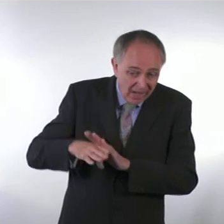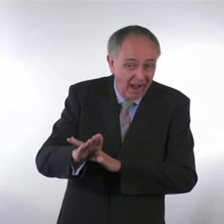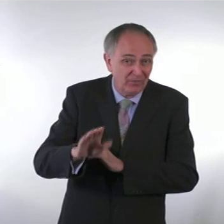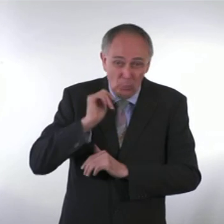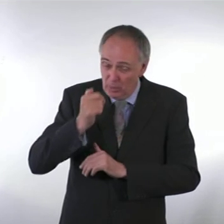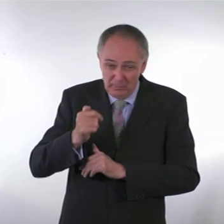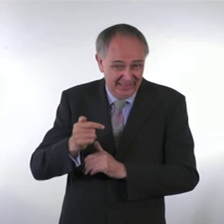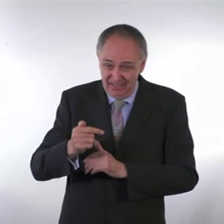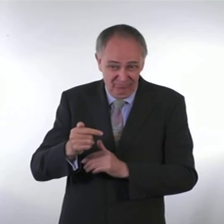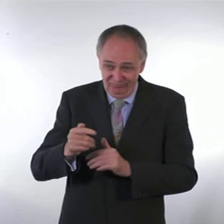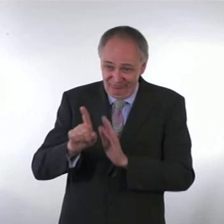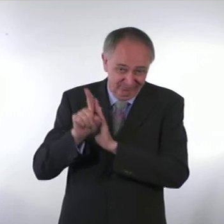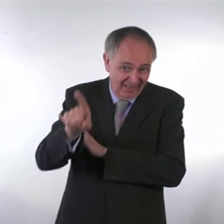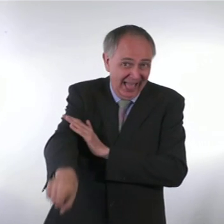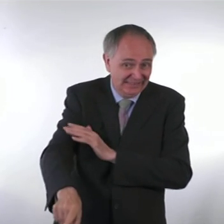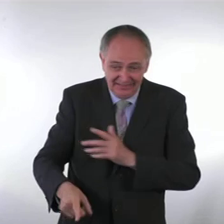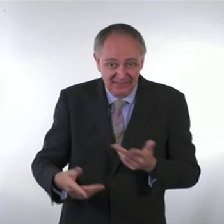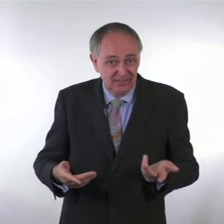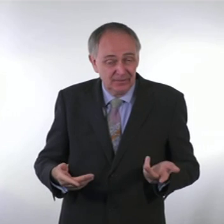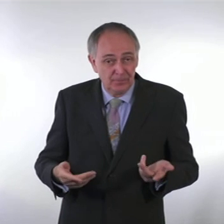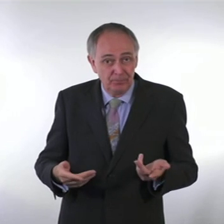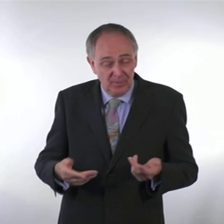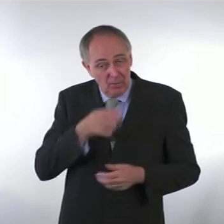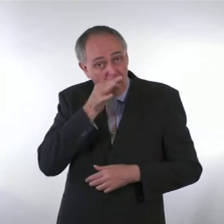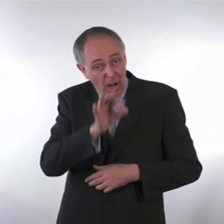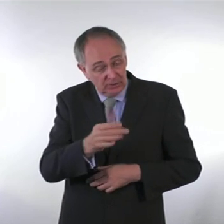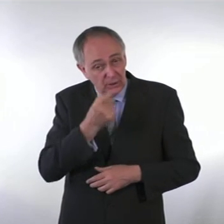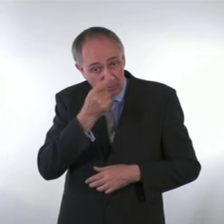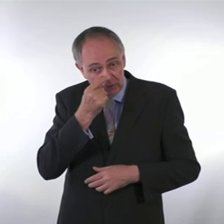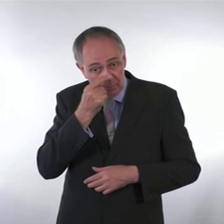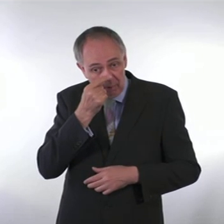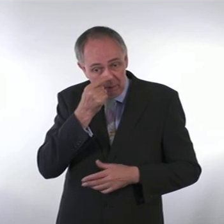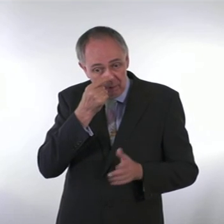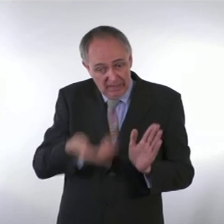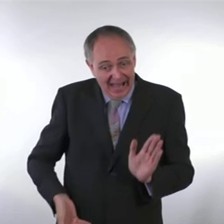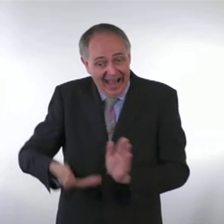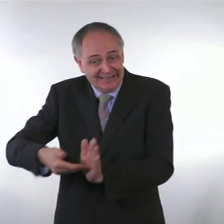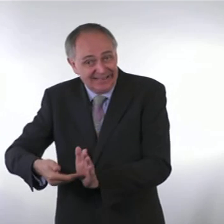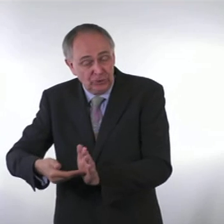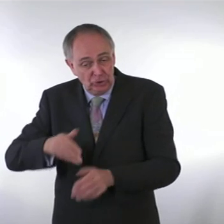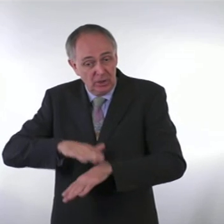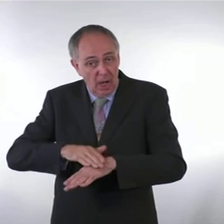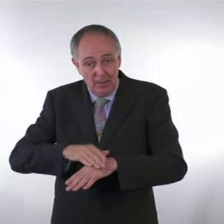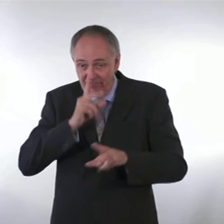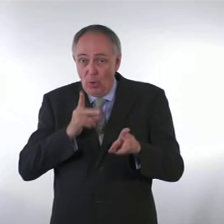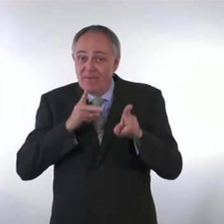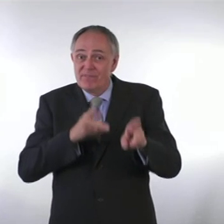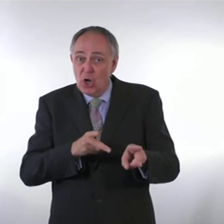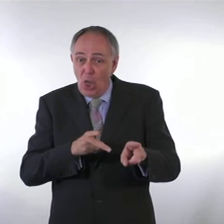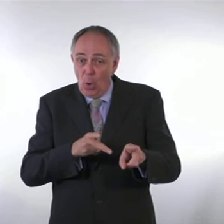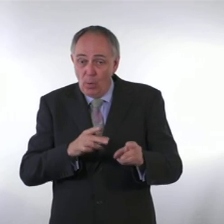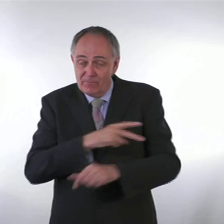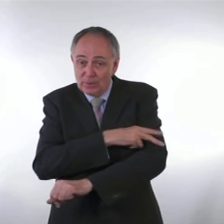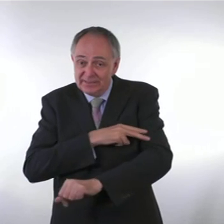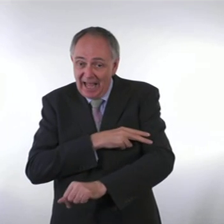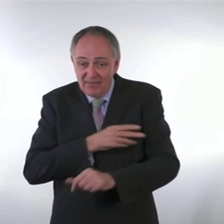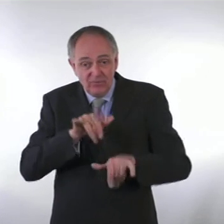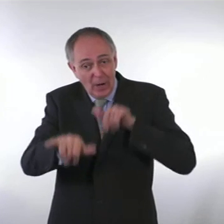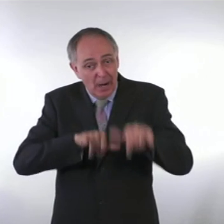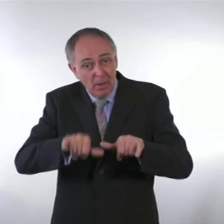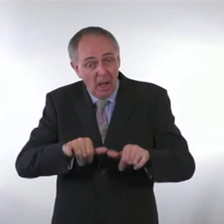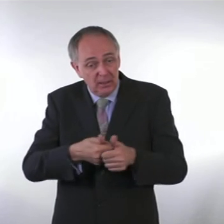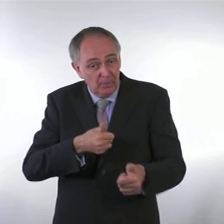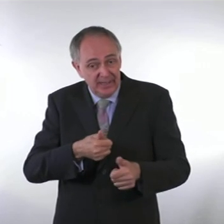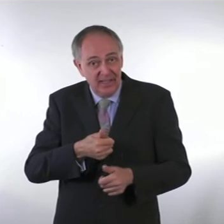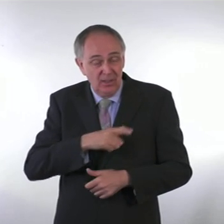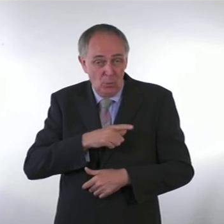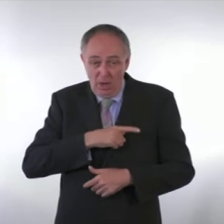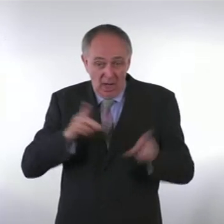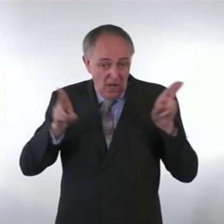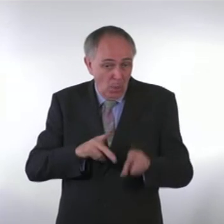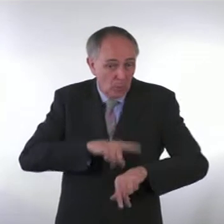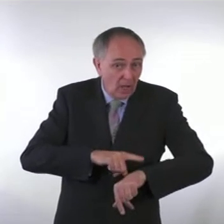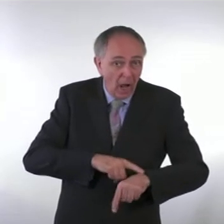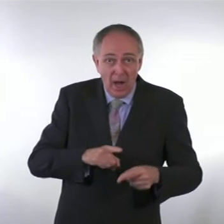Will my right honourable Friend consider an extension to the furlough for air industry employees through the low season and into 2021?